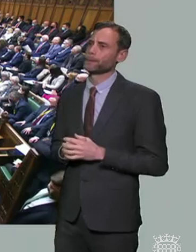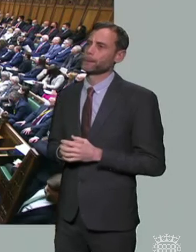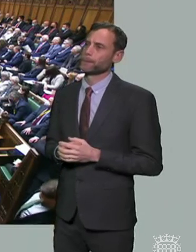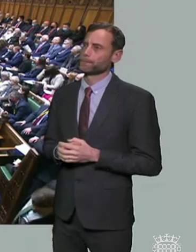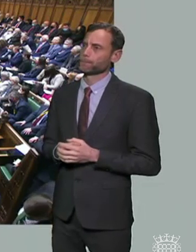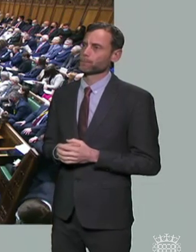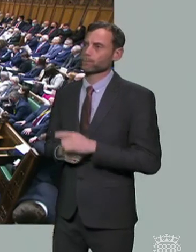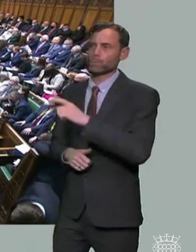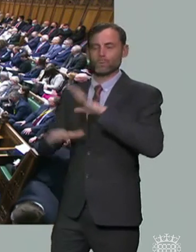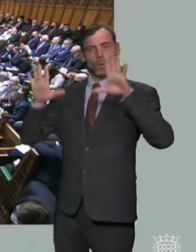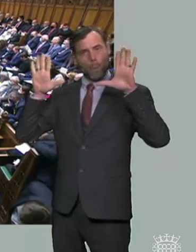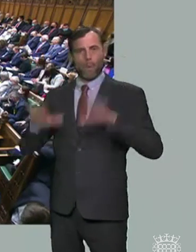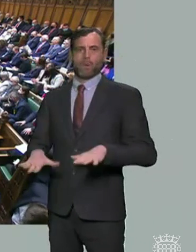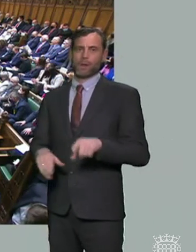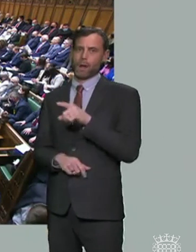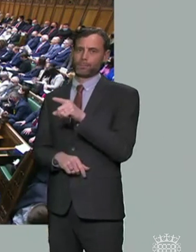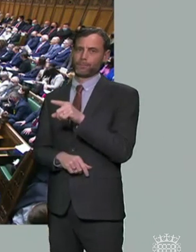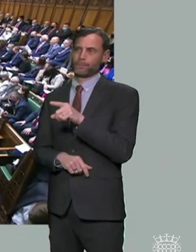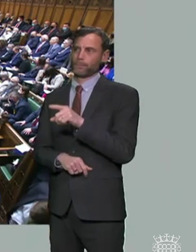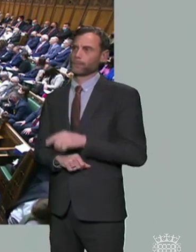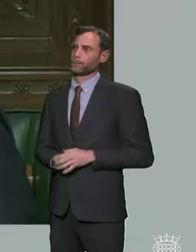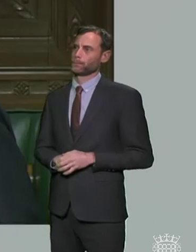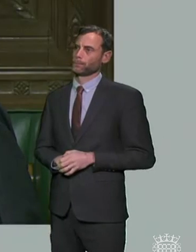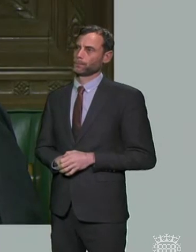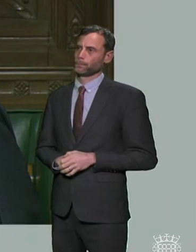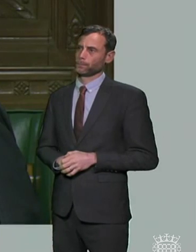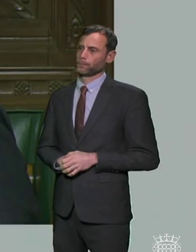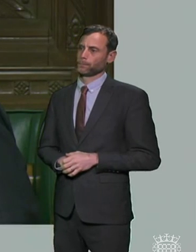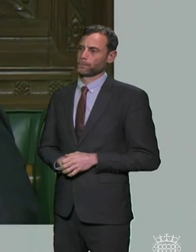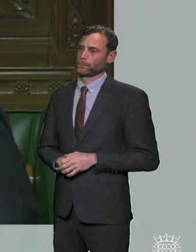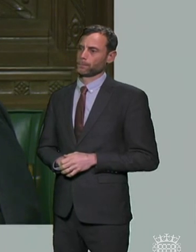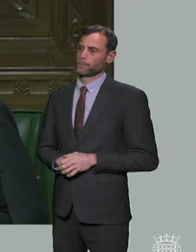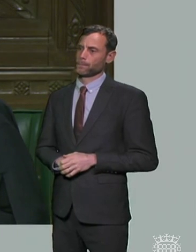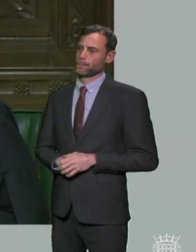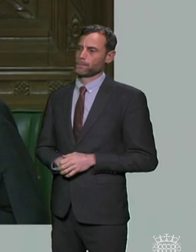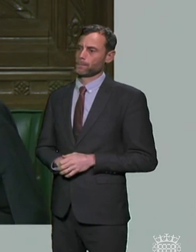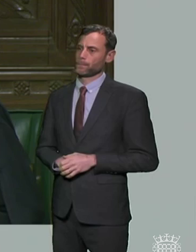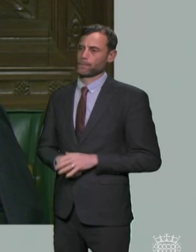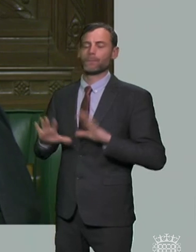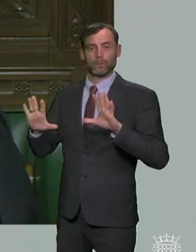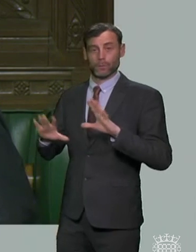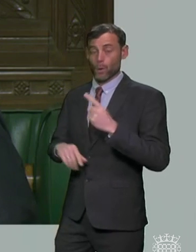Order.